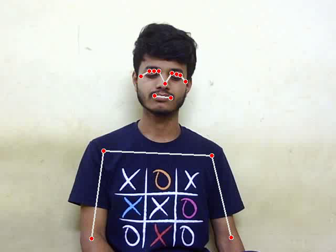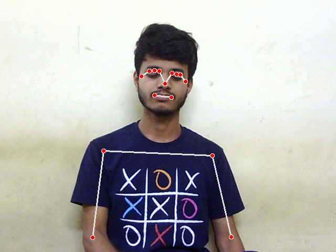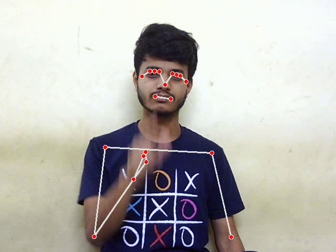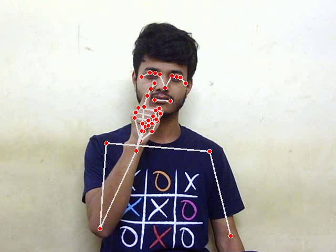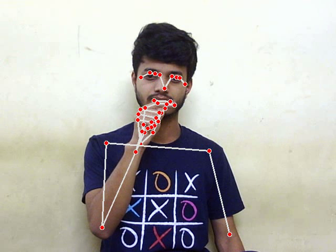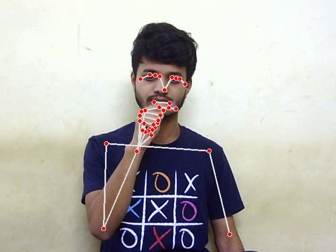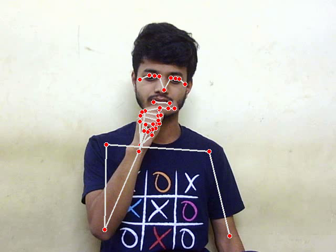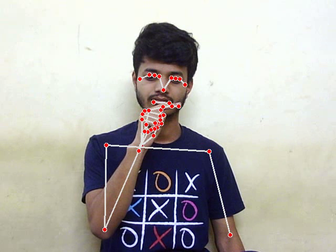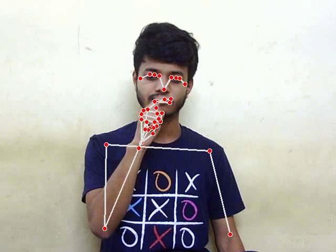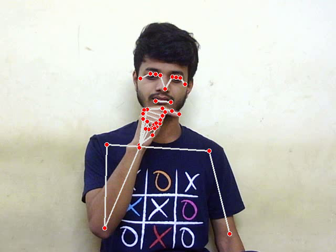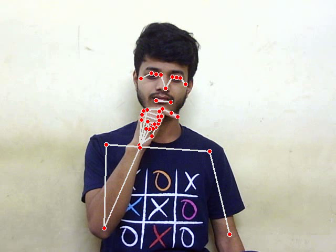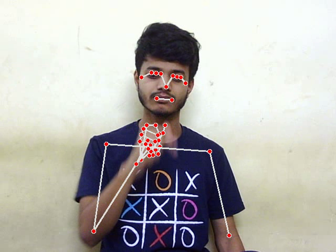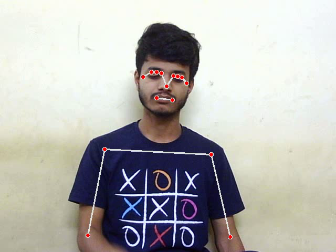who